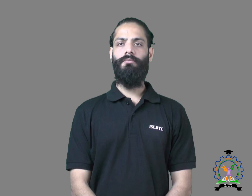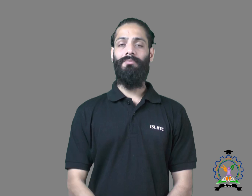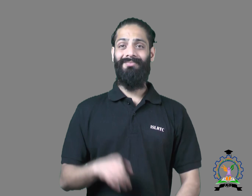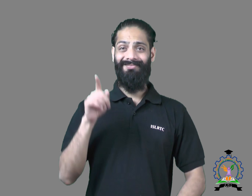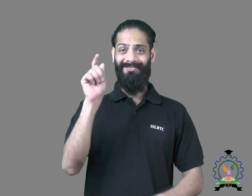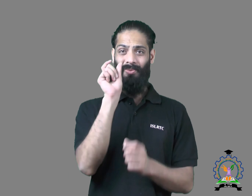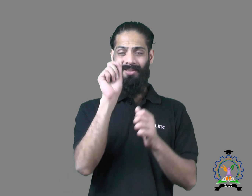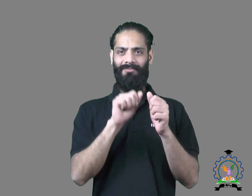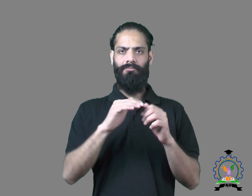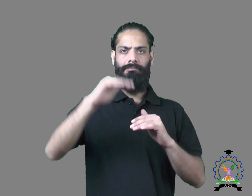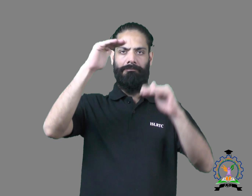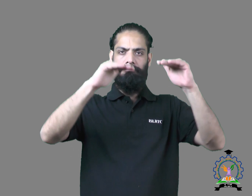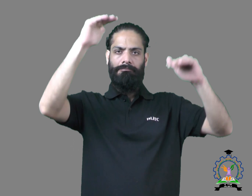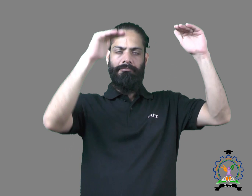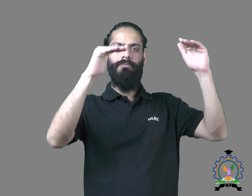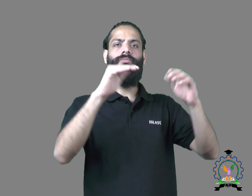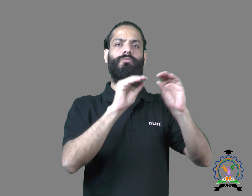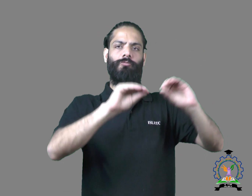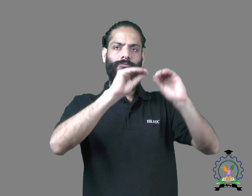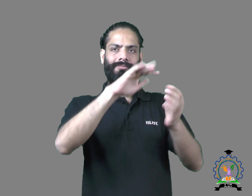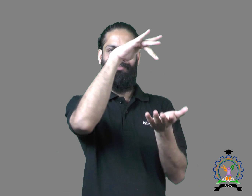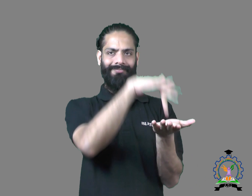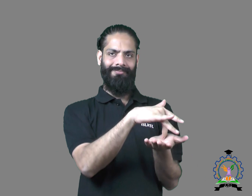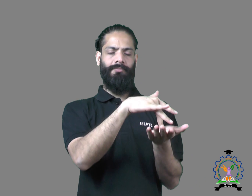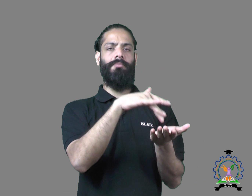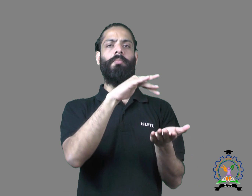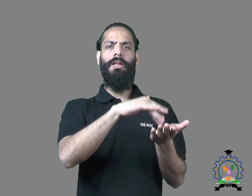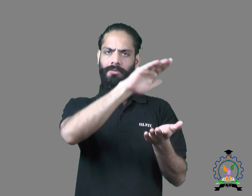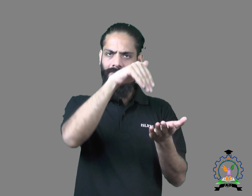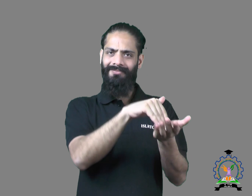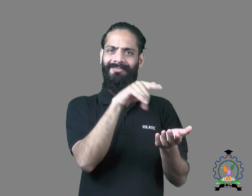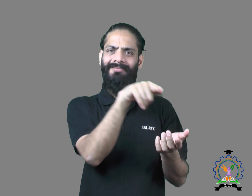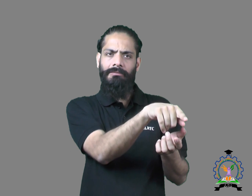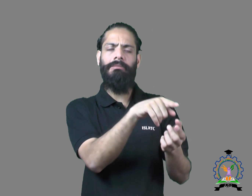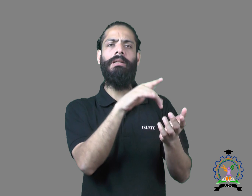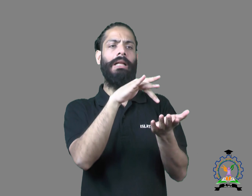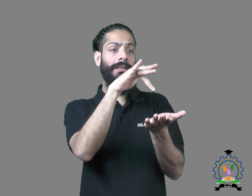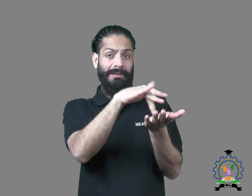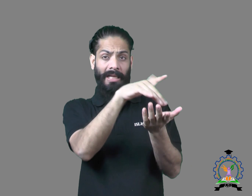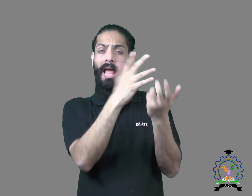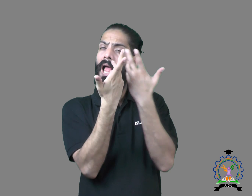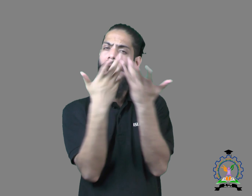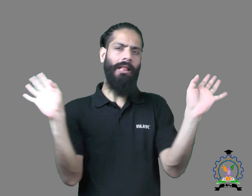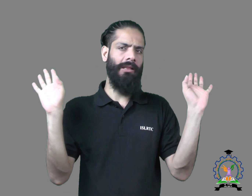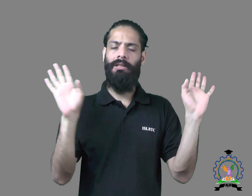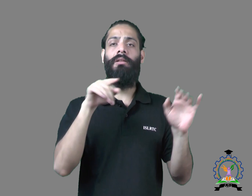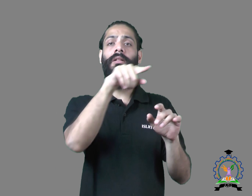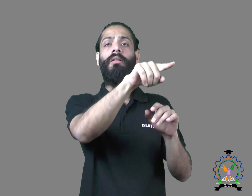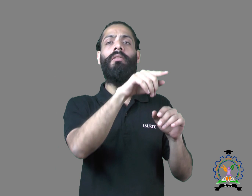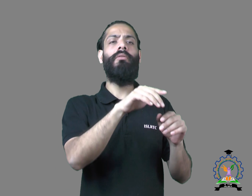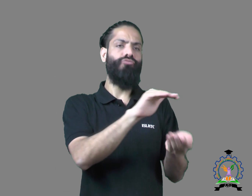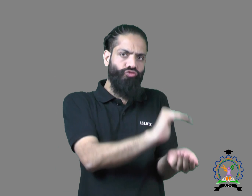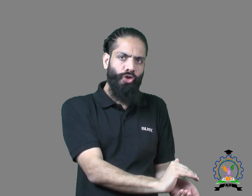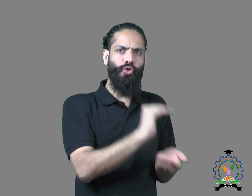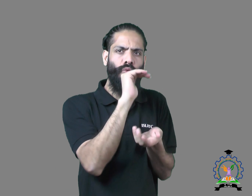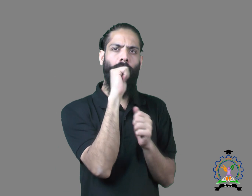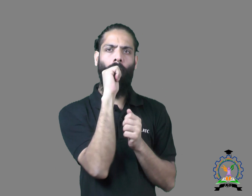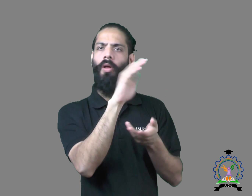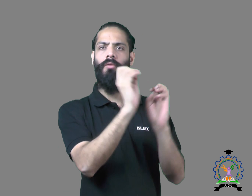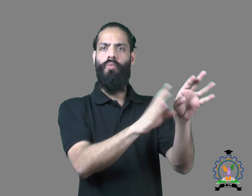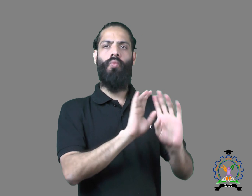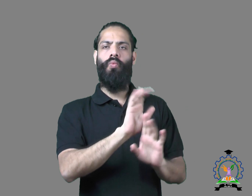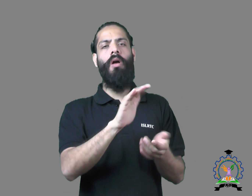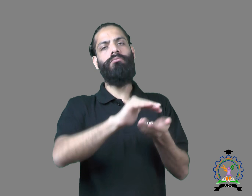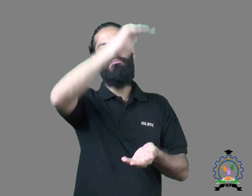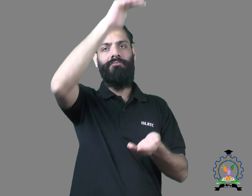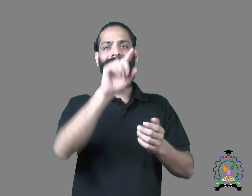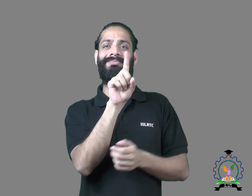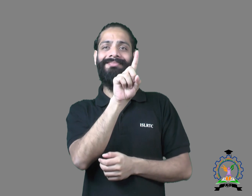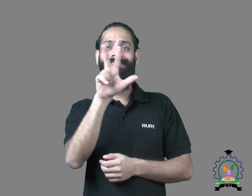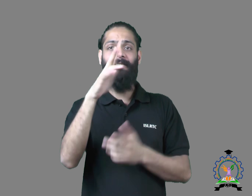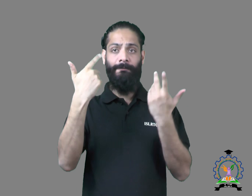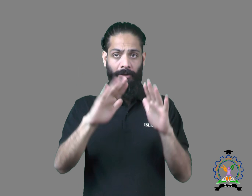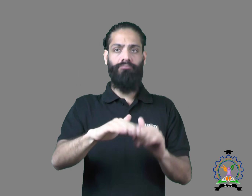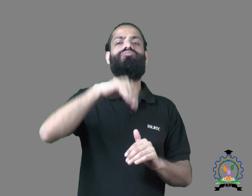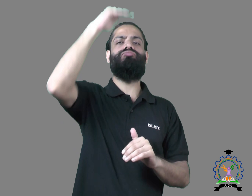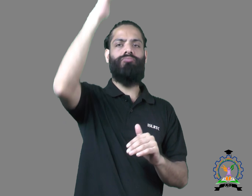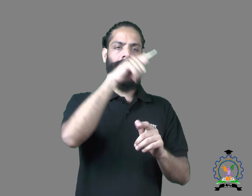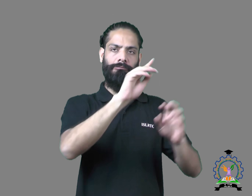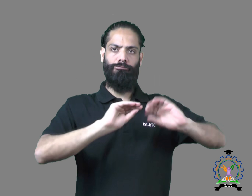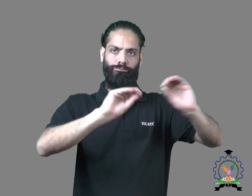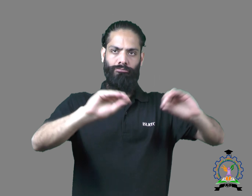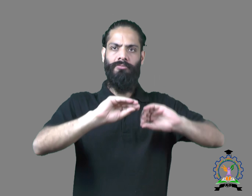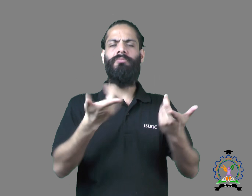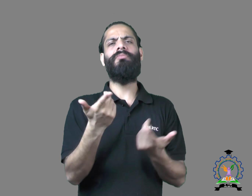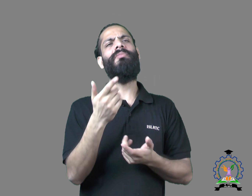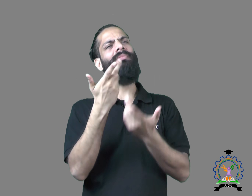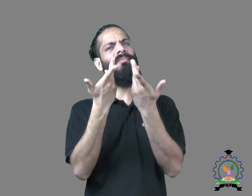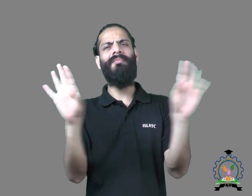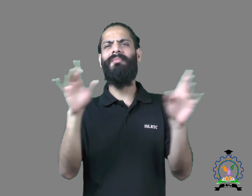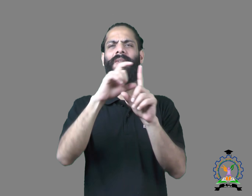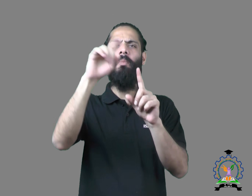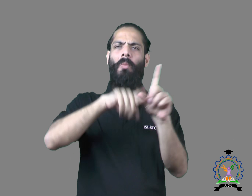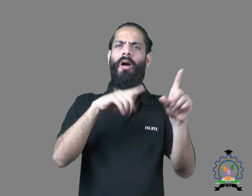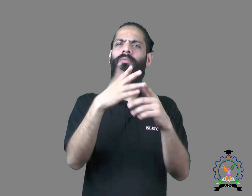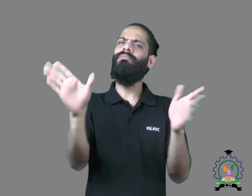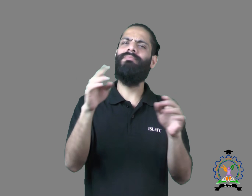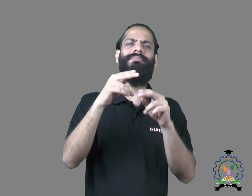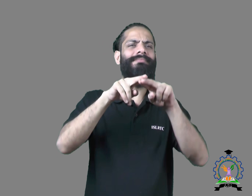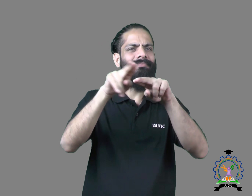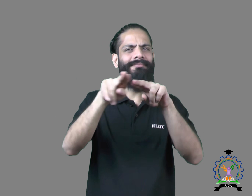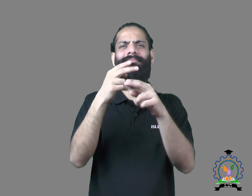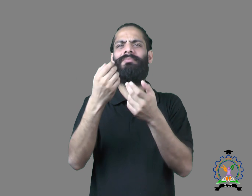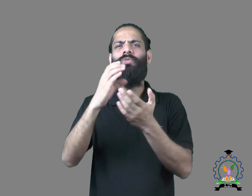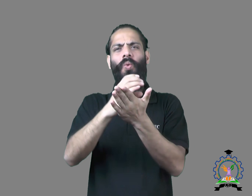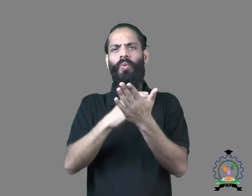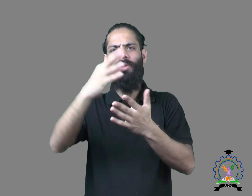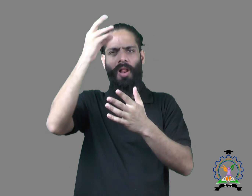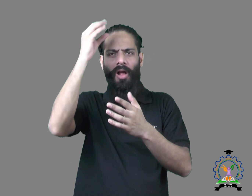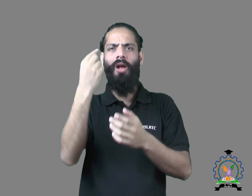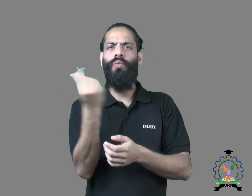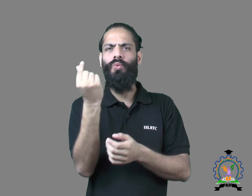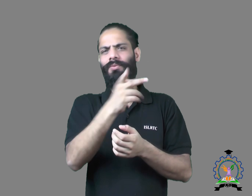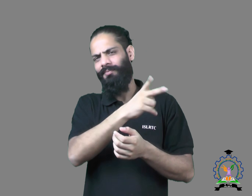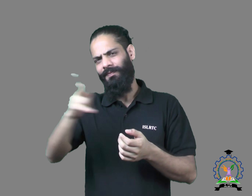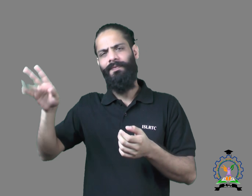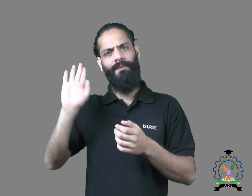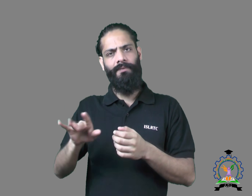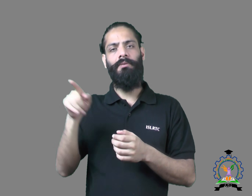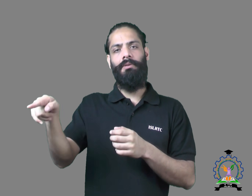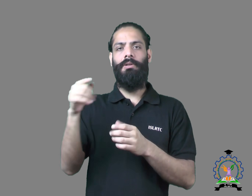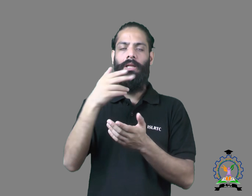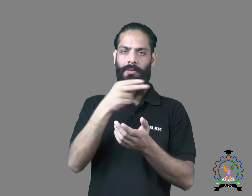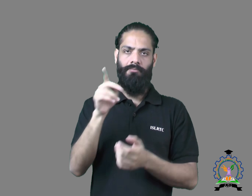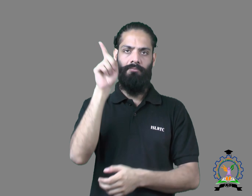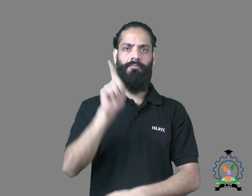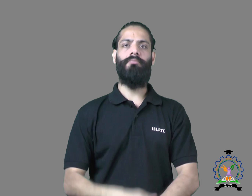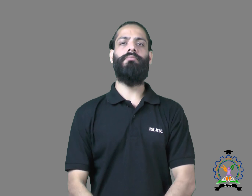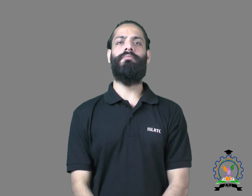Adult Education Centre (AEC)